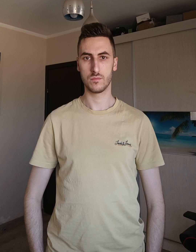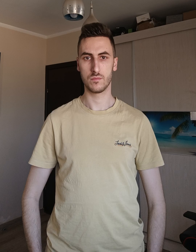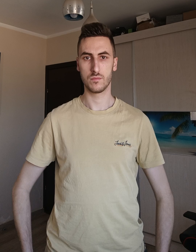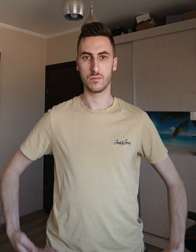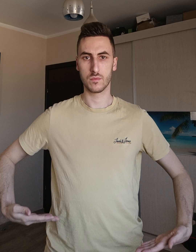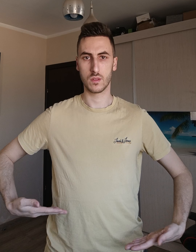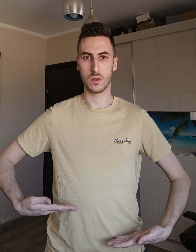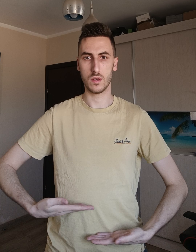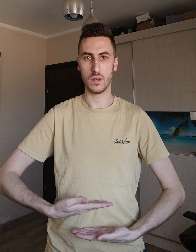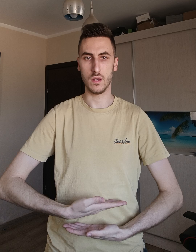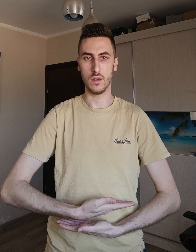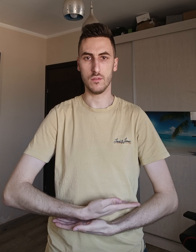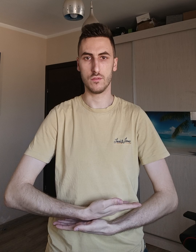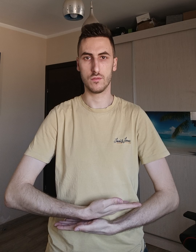רעב